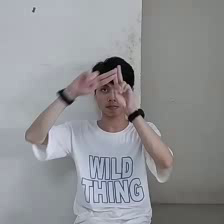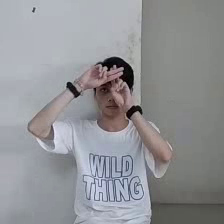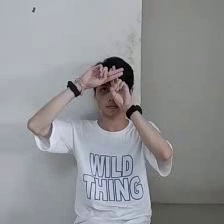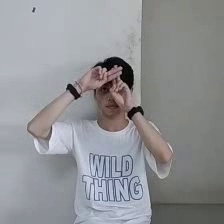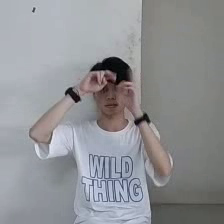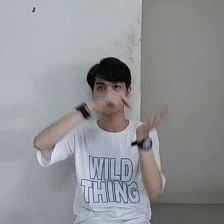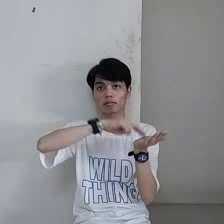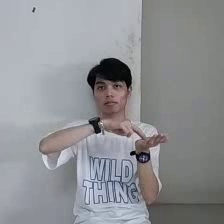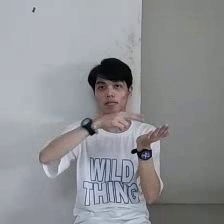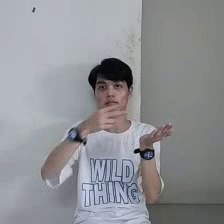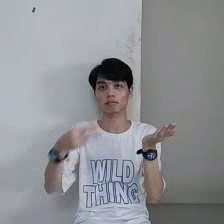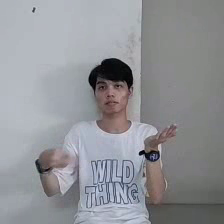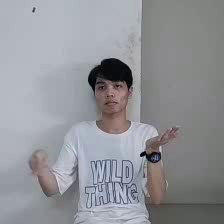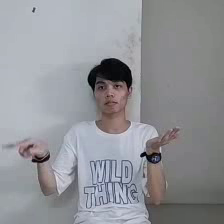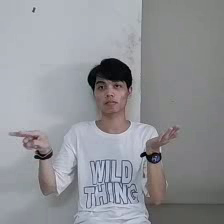Xuất viện